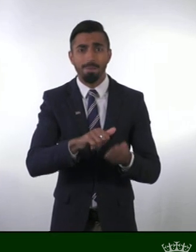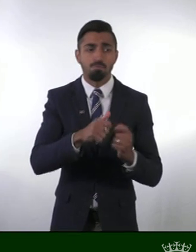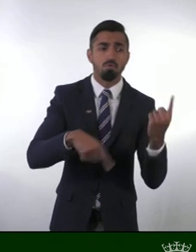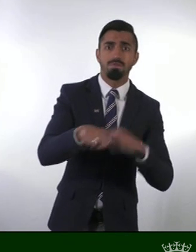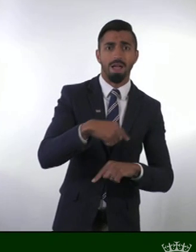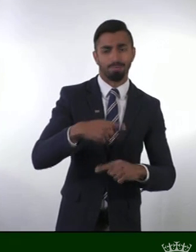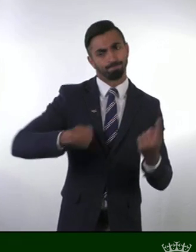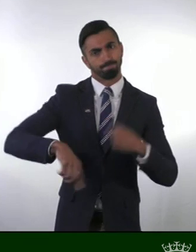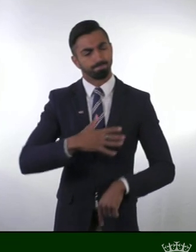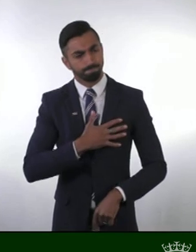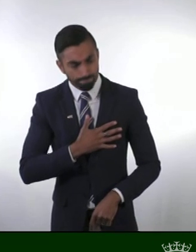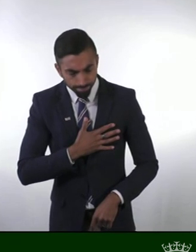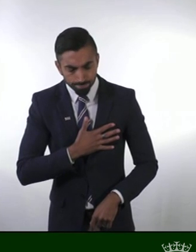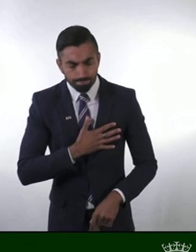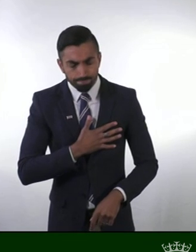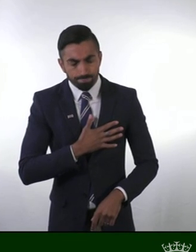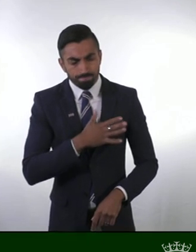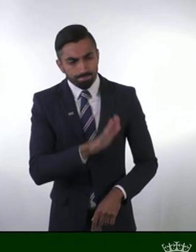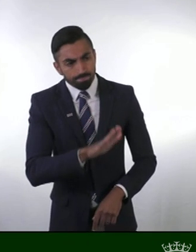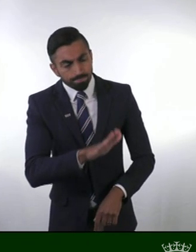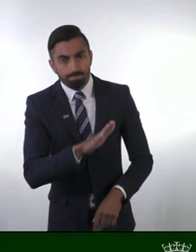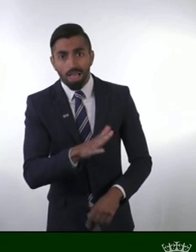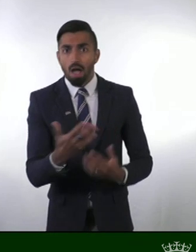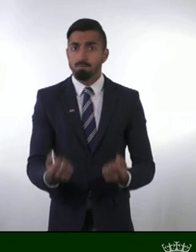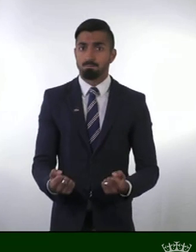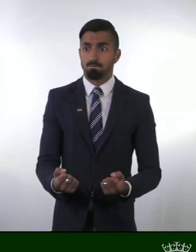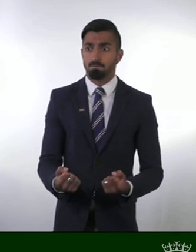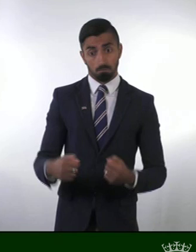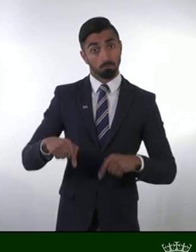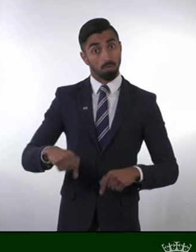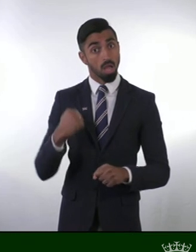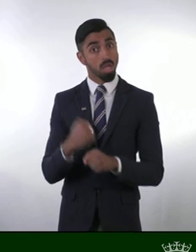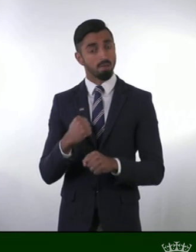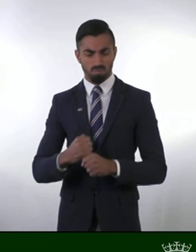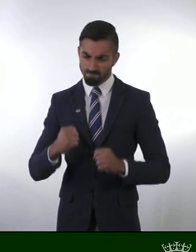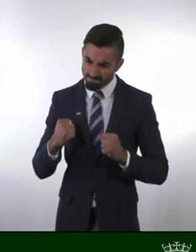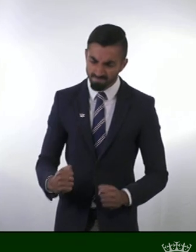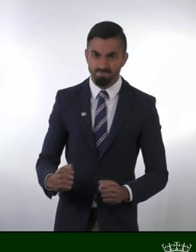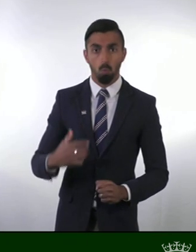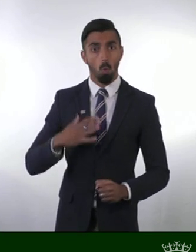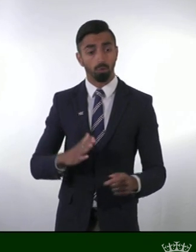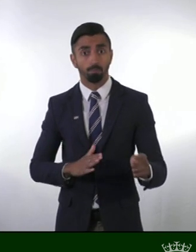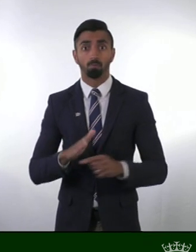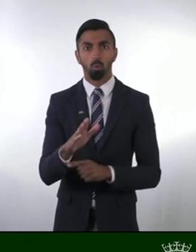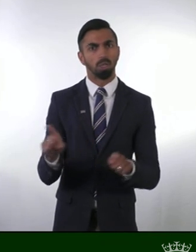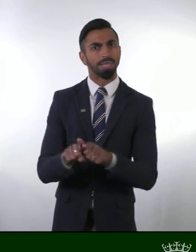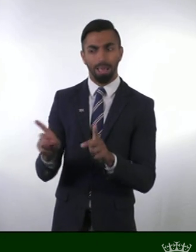Across Government, we remain committed to ensuring that such a tragedy can never happen again.